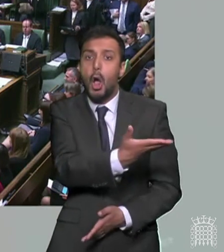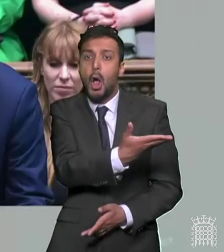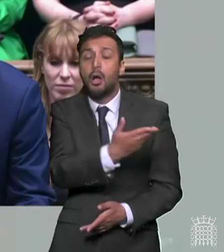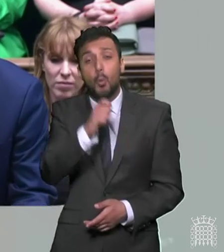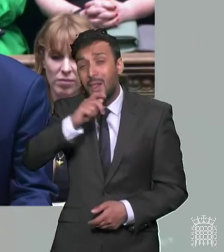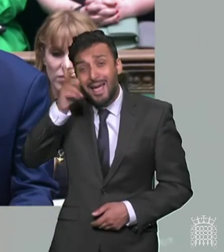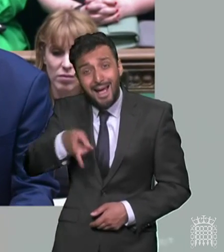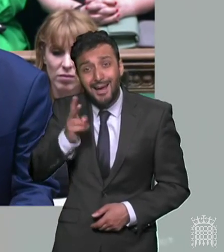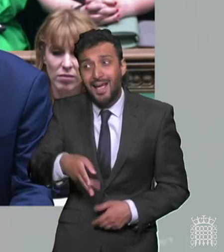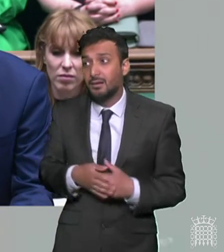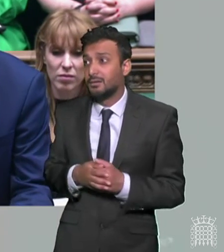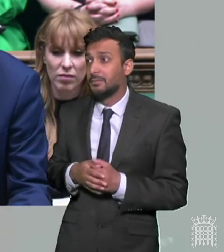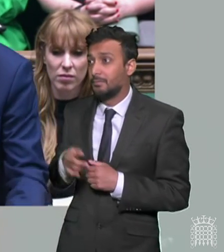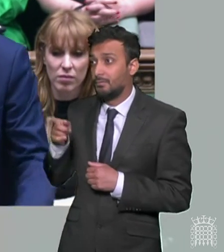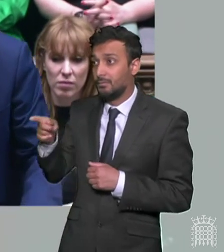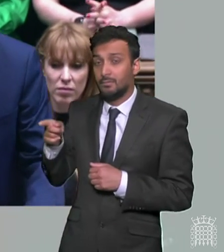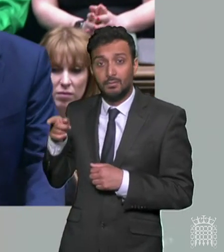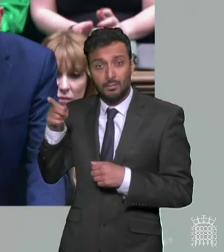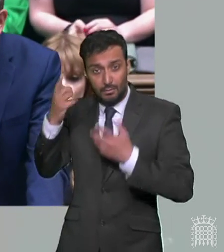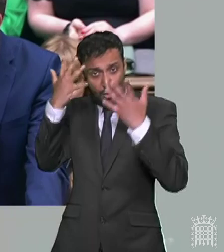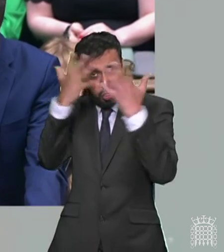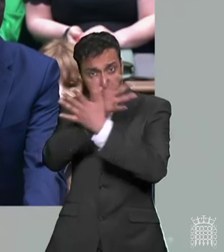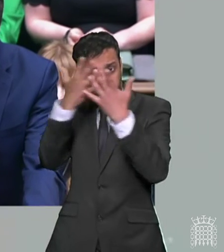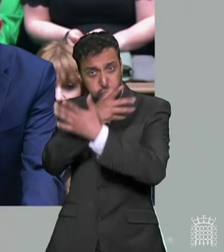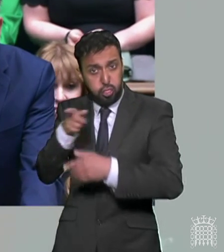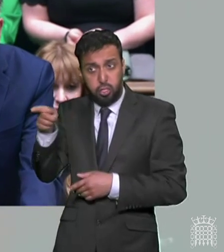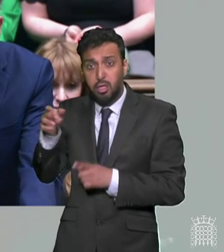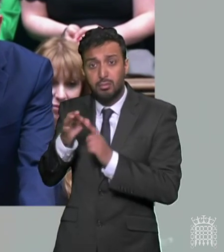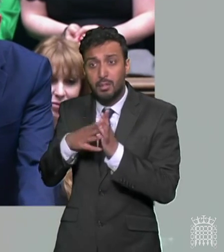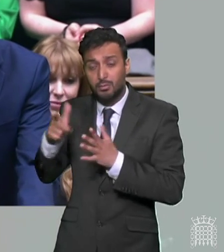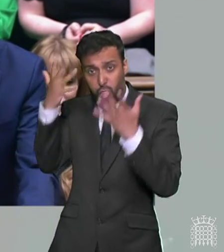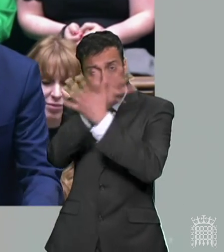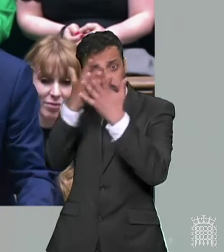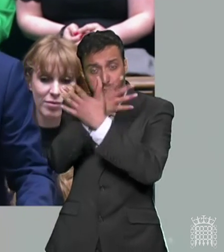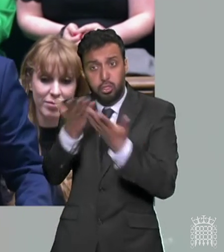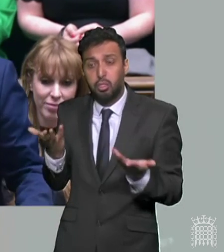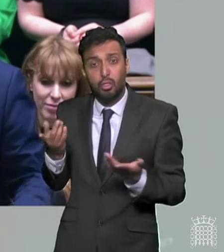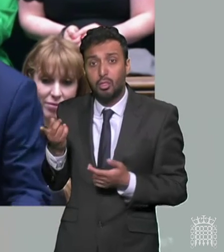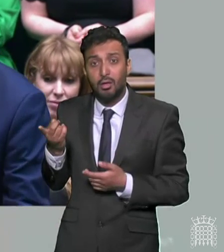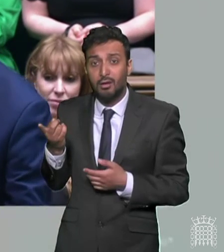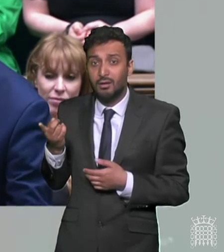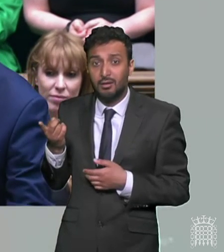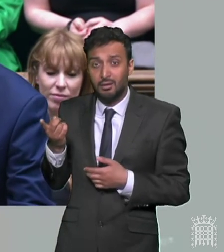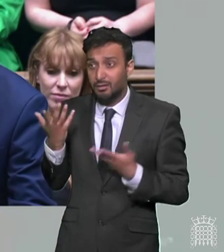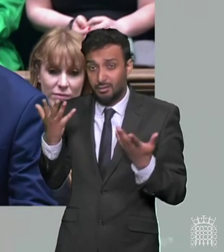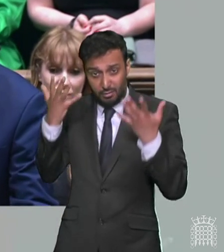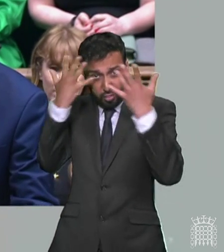Just delusional.